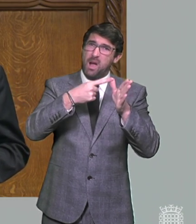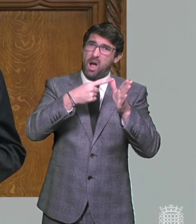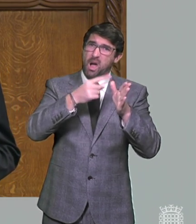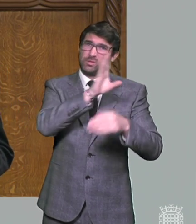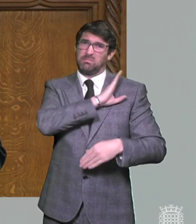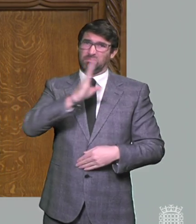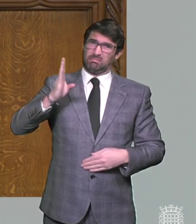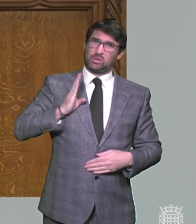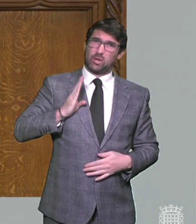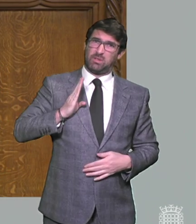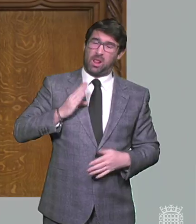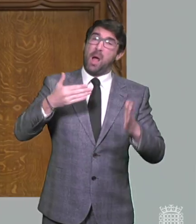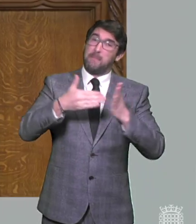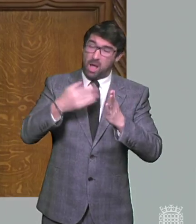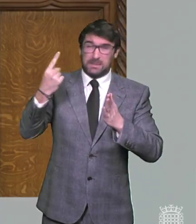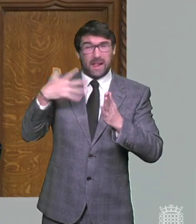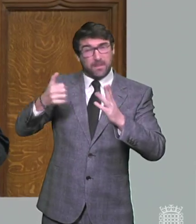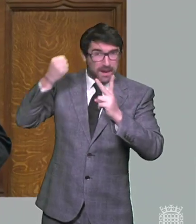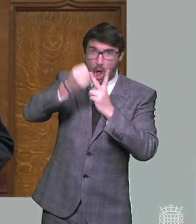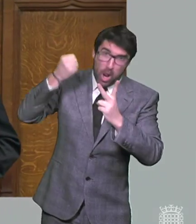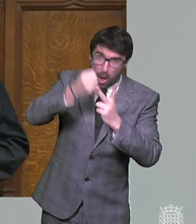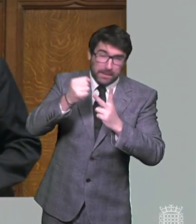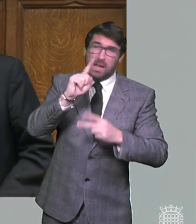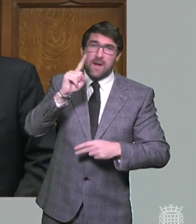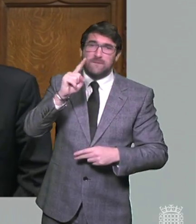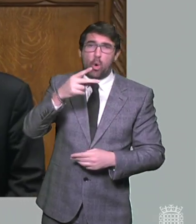Is it wise to have a lobbyist at the centre of Government?